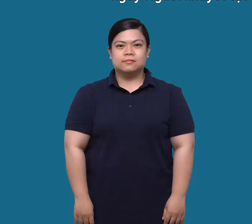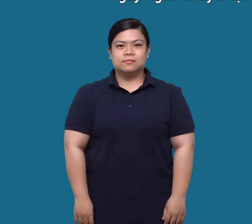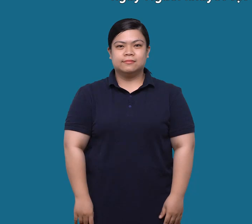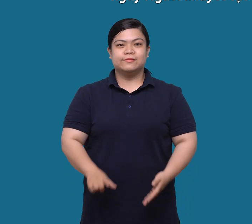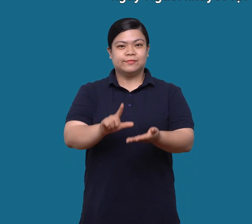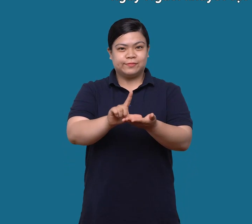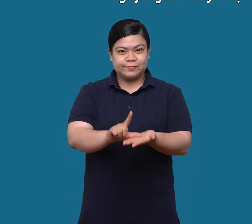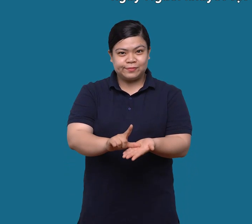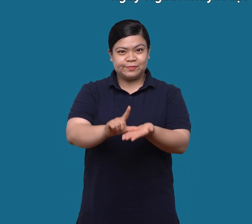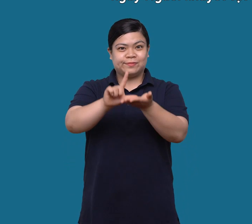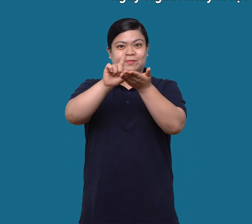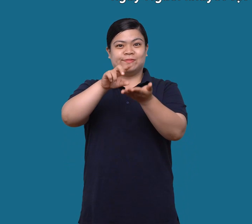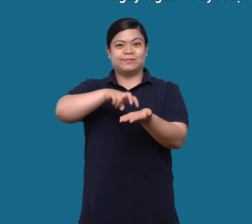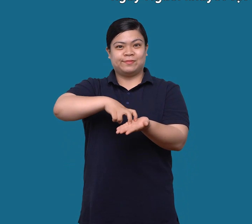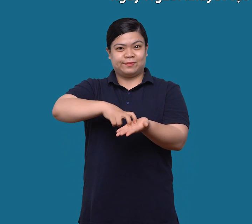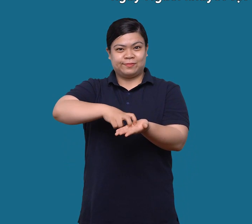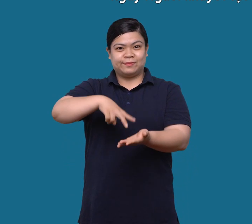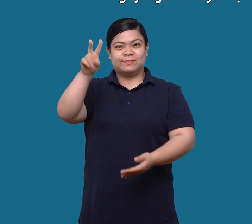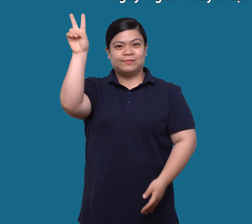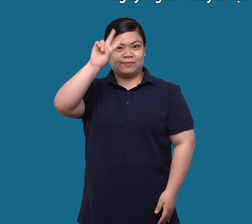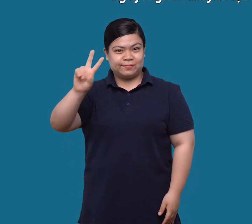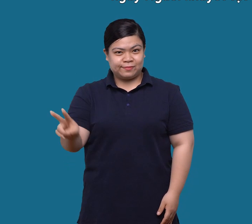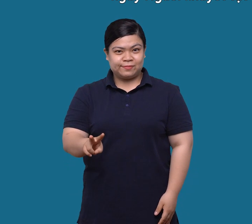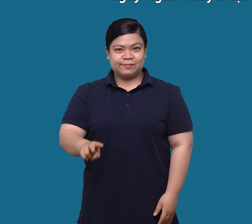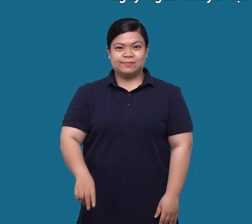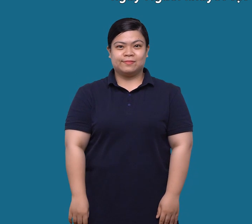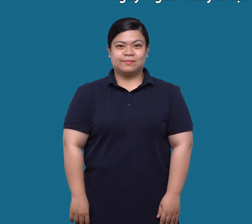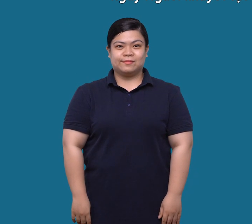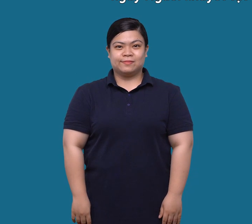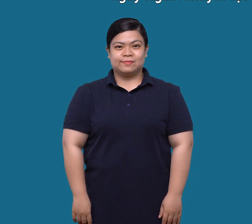ngày Người khuyết tật Việt Nam 18/4